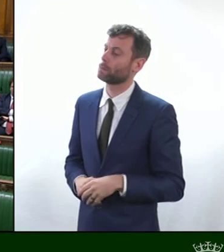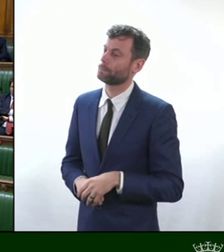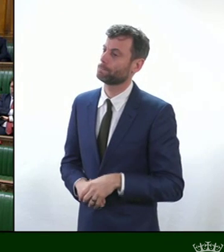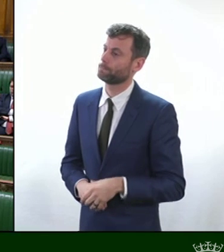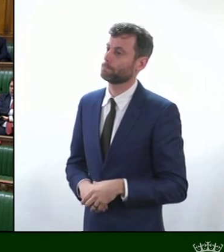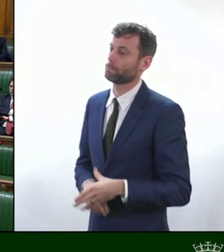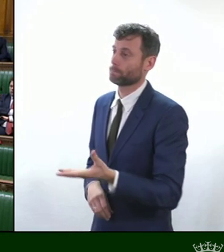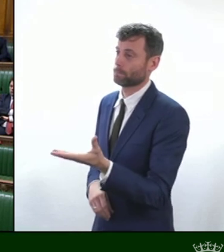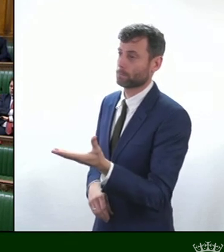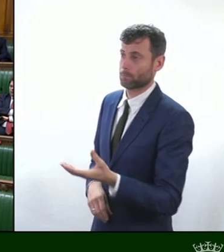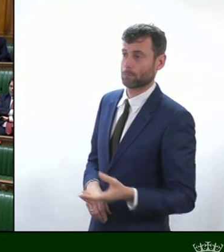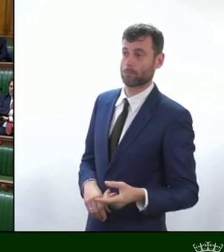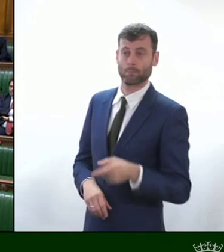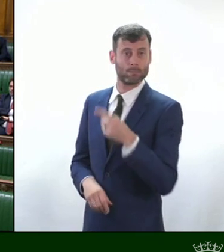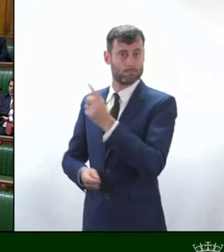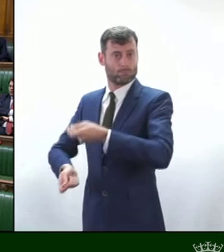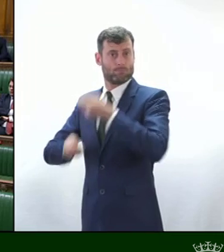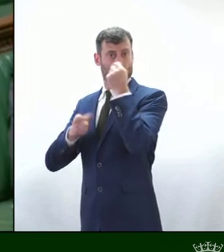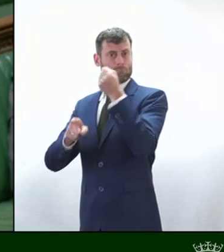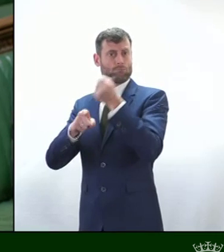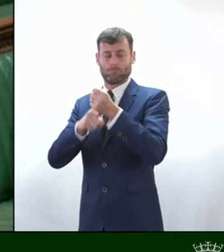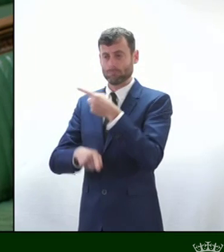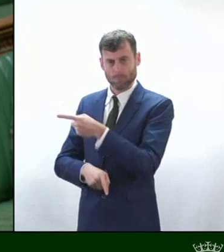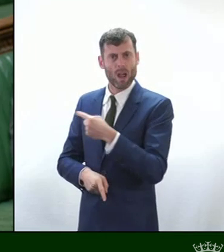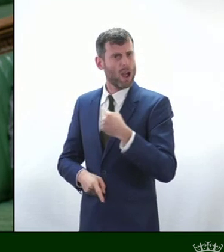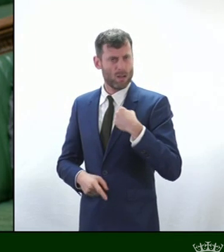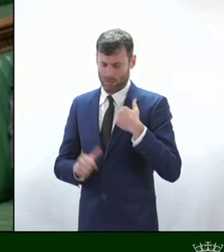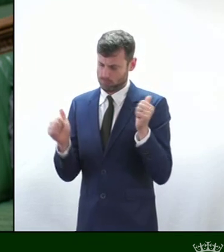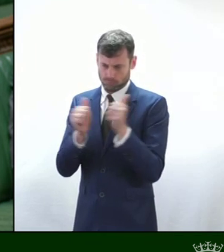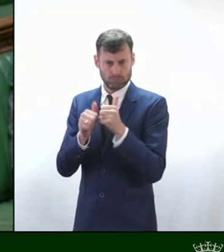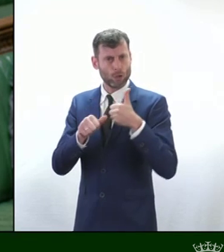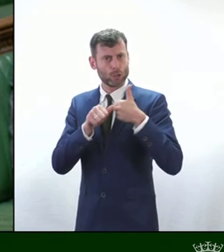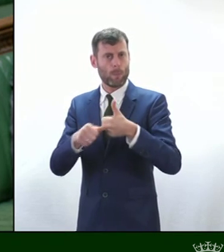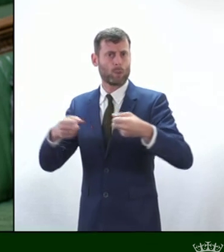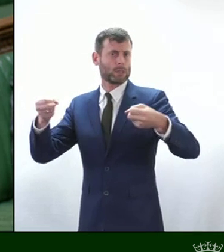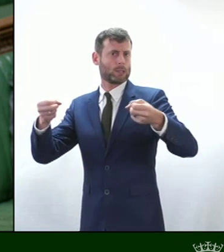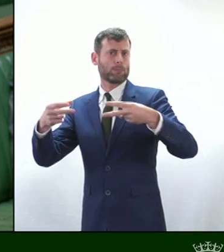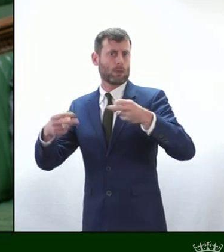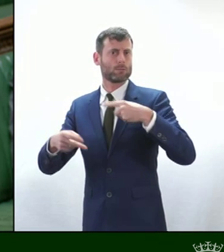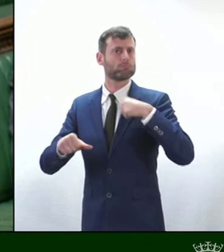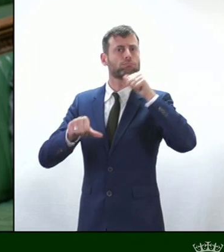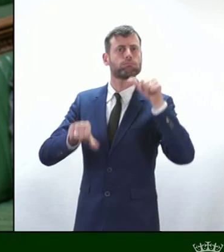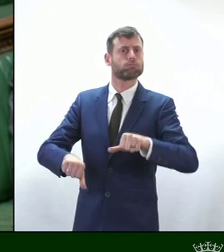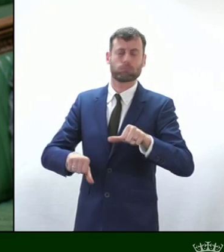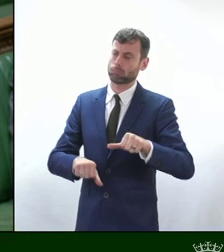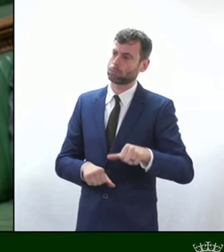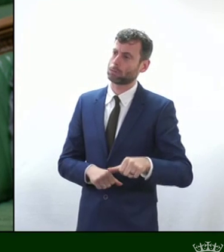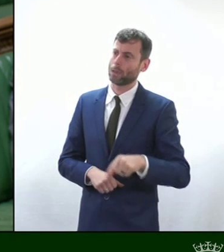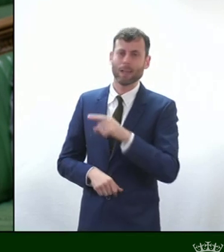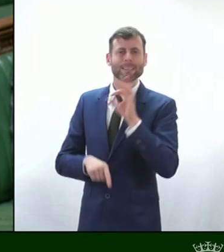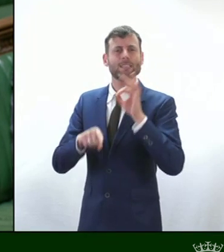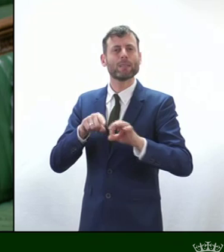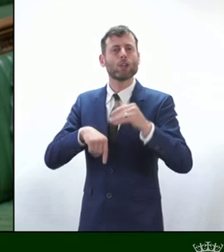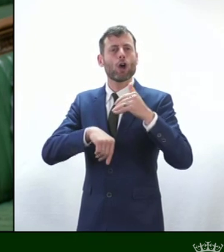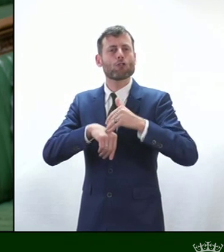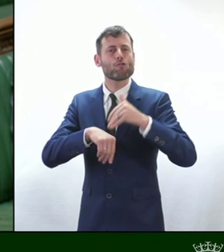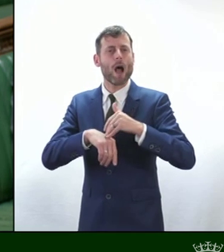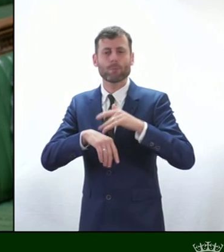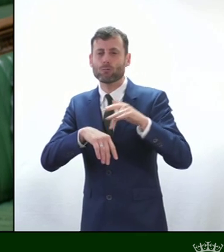I am sure that I speak for many hon. Members when I say that I am a massive supporter of subtitles myself—particularly with some of these crime dramas from America.